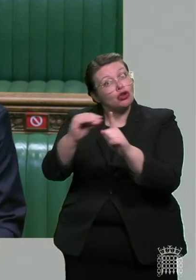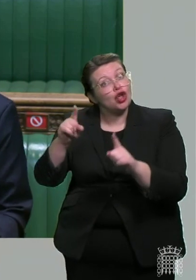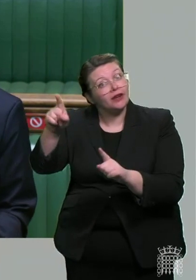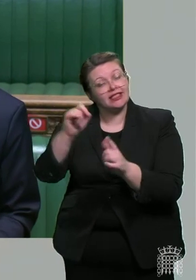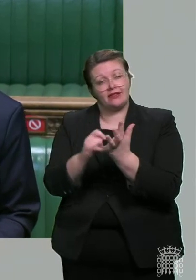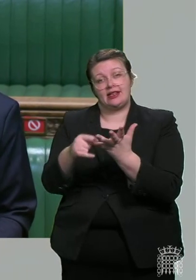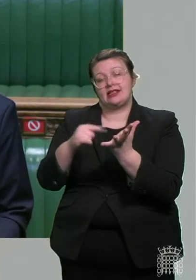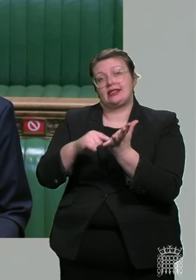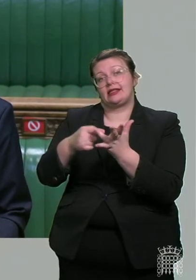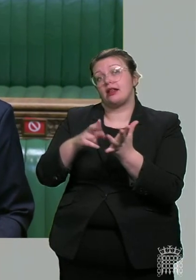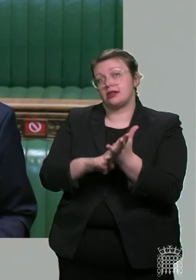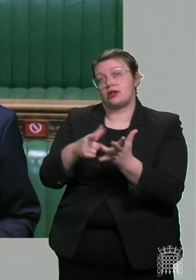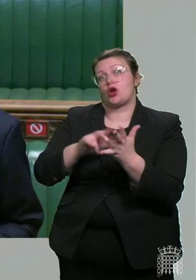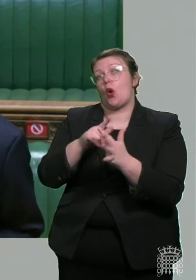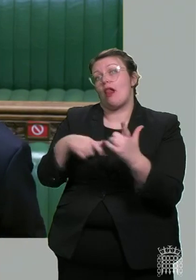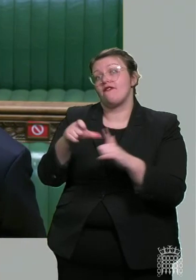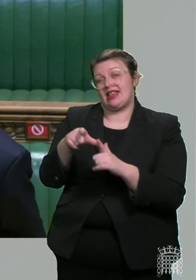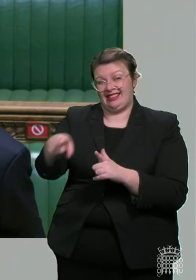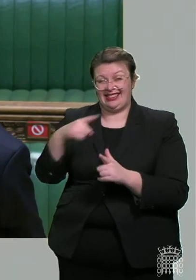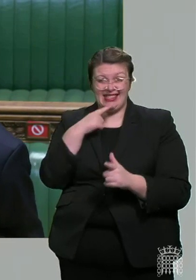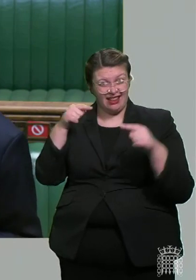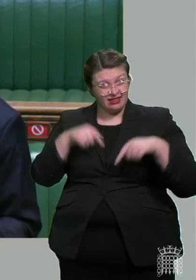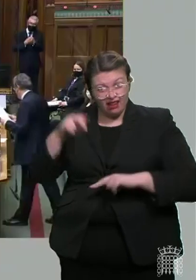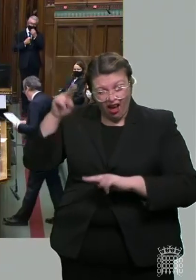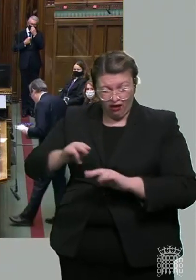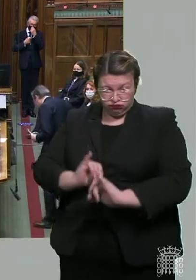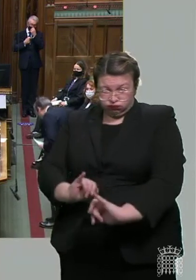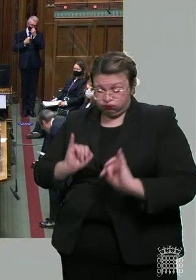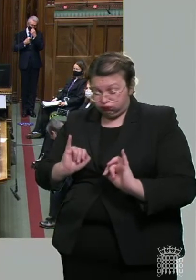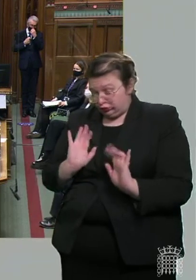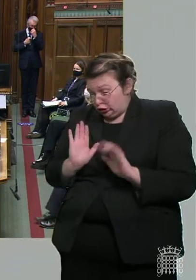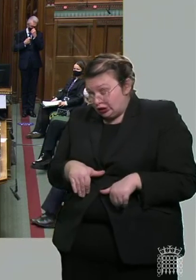Will the Prime Minister now do the right thing and reconsider this urgently?